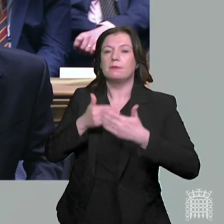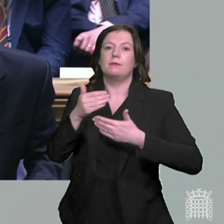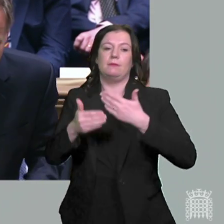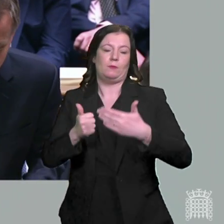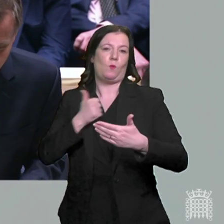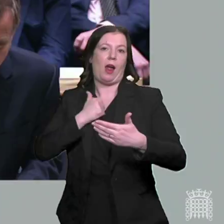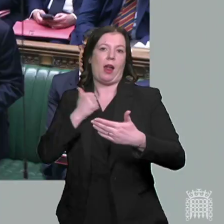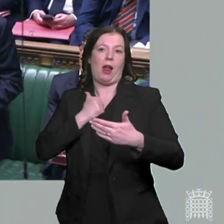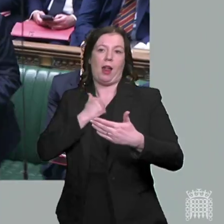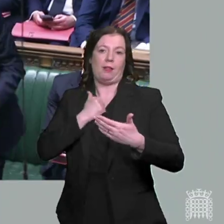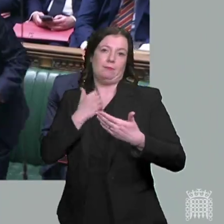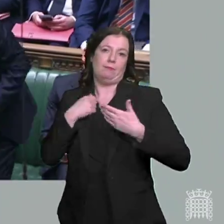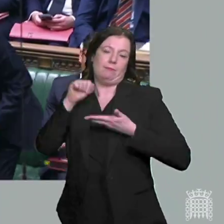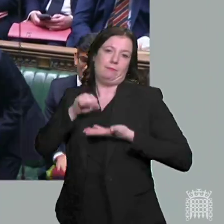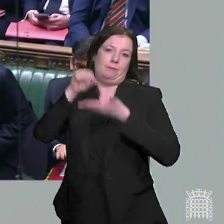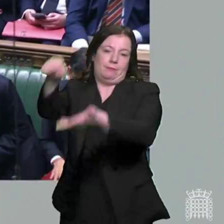I commend this statement to the House.